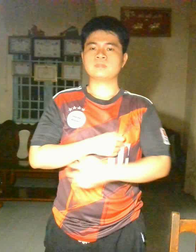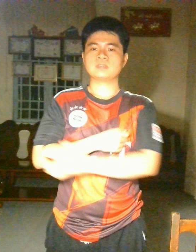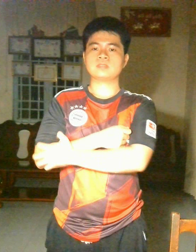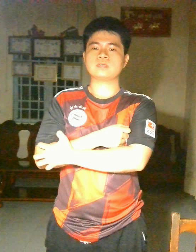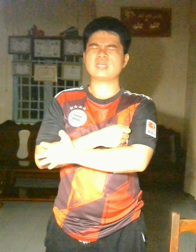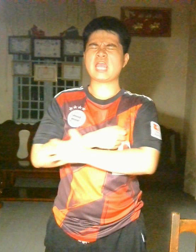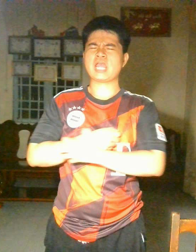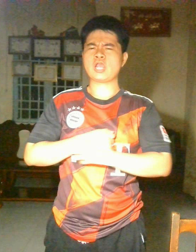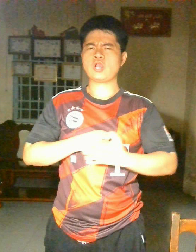ngheo